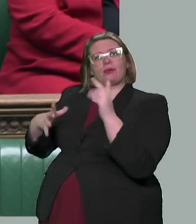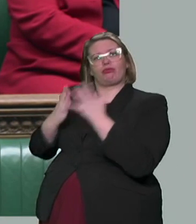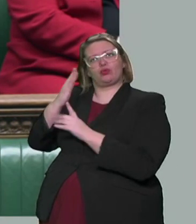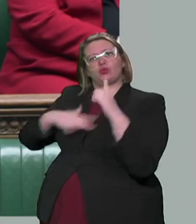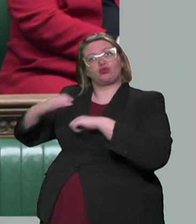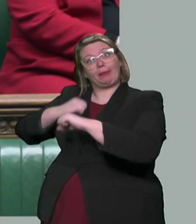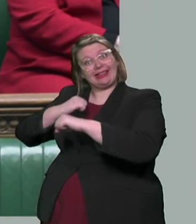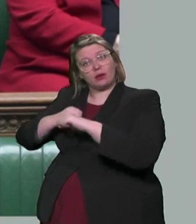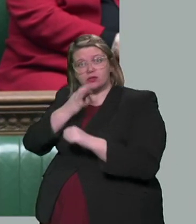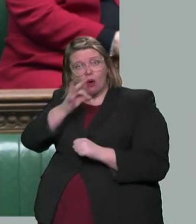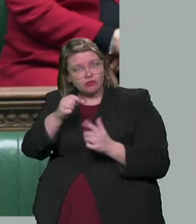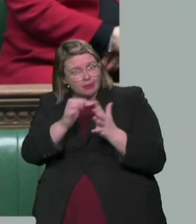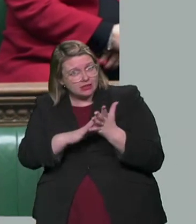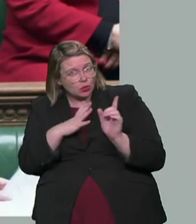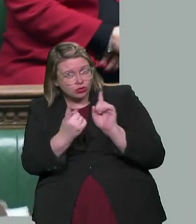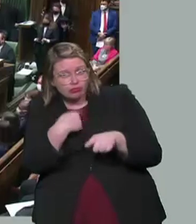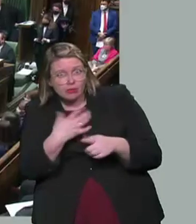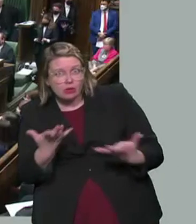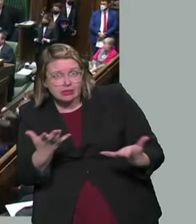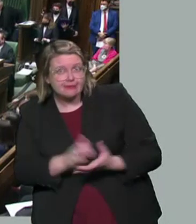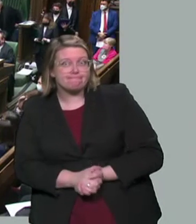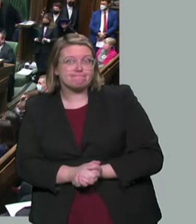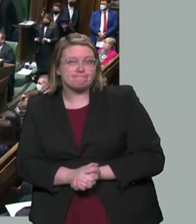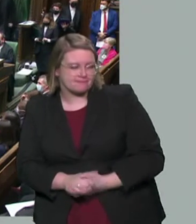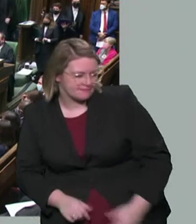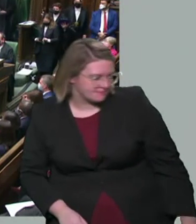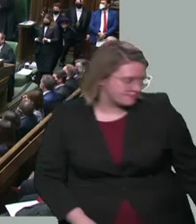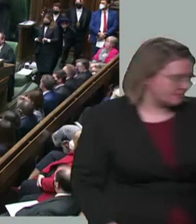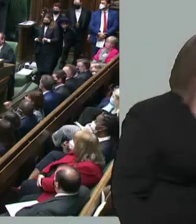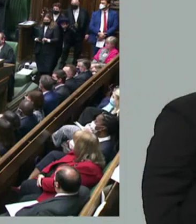I wonder whether the Prime Minister would like to correct the record.